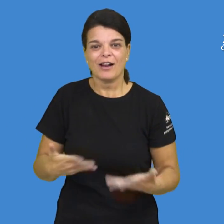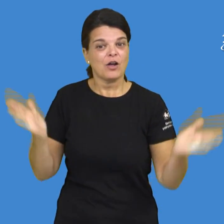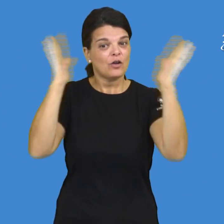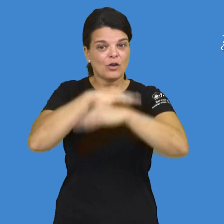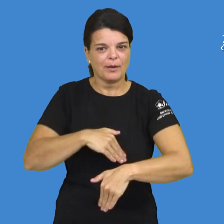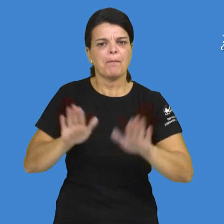haber no